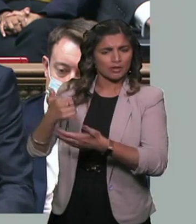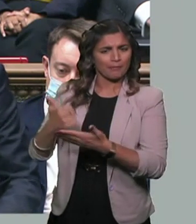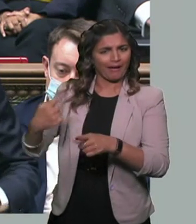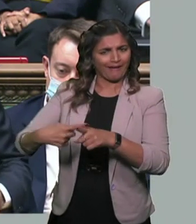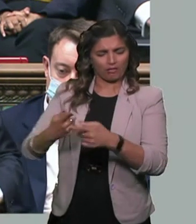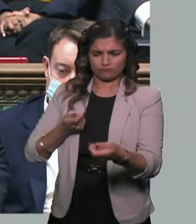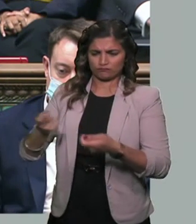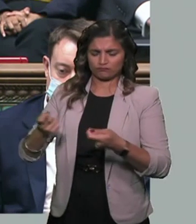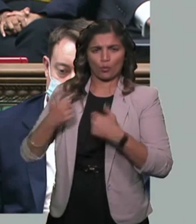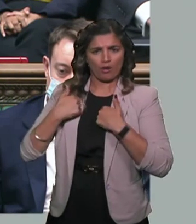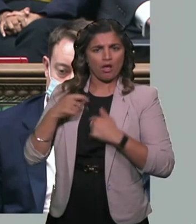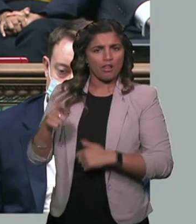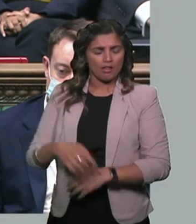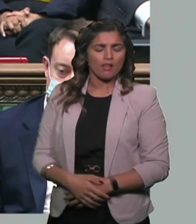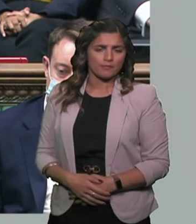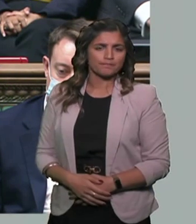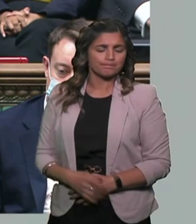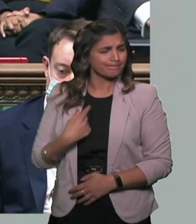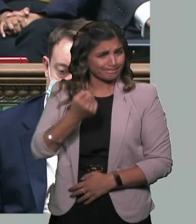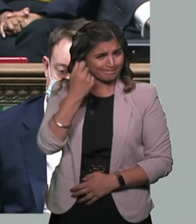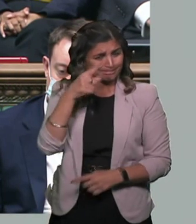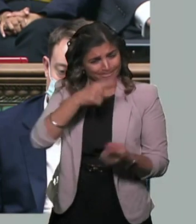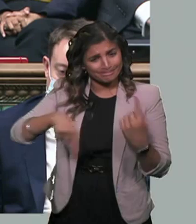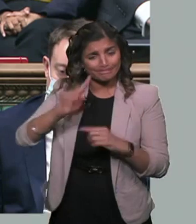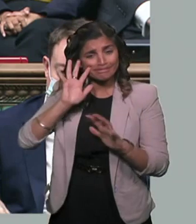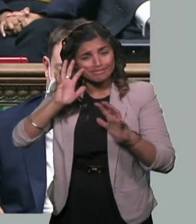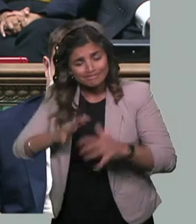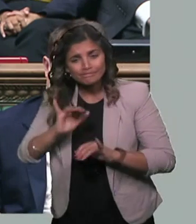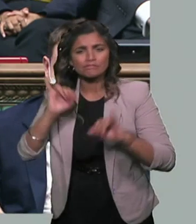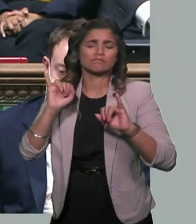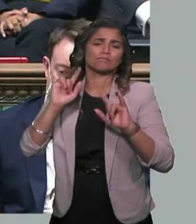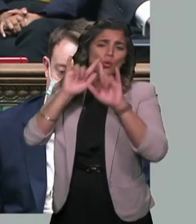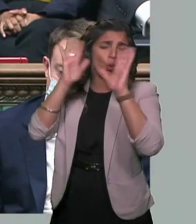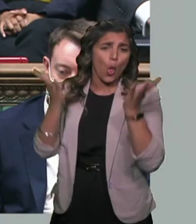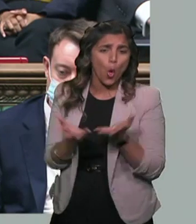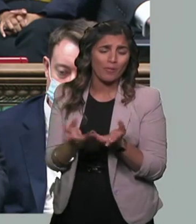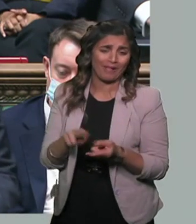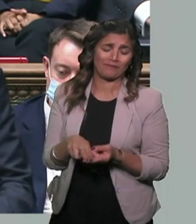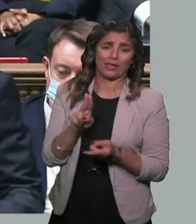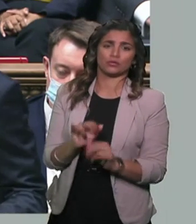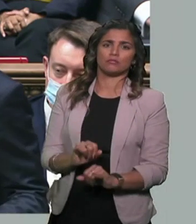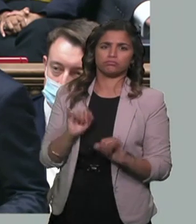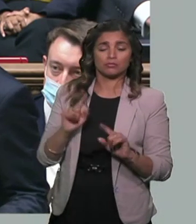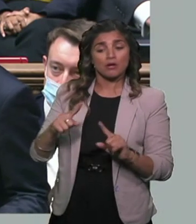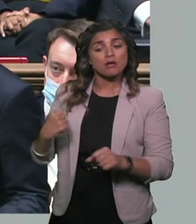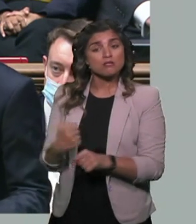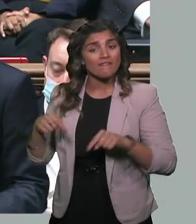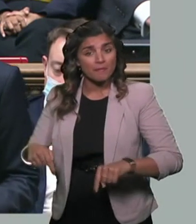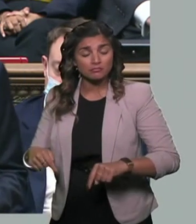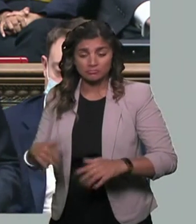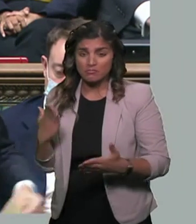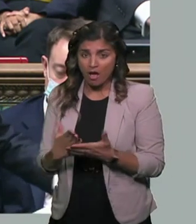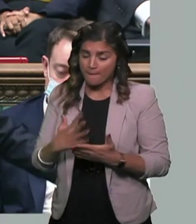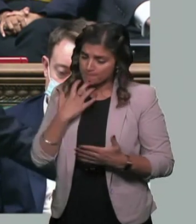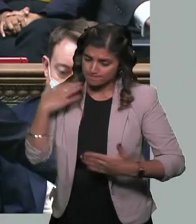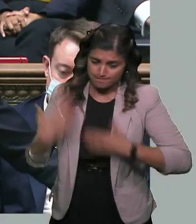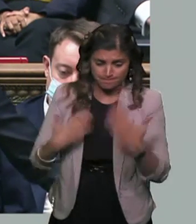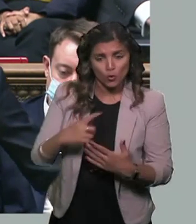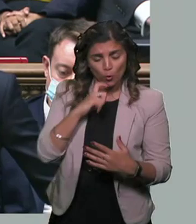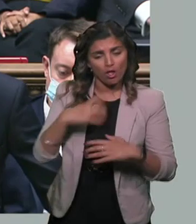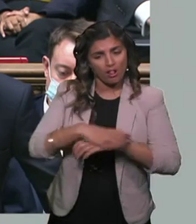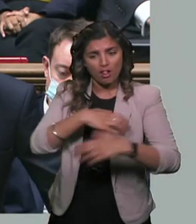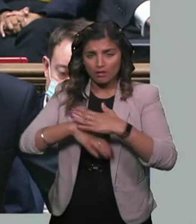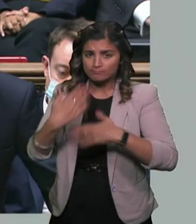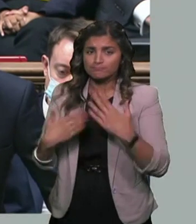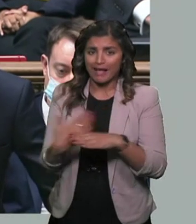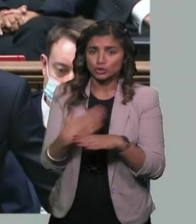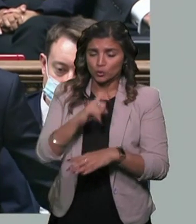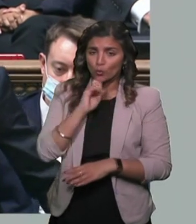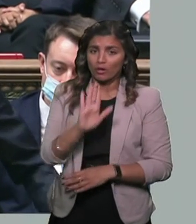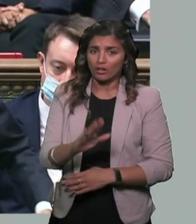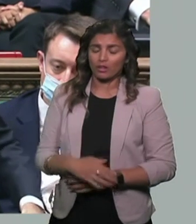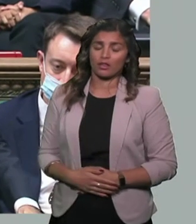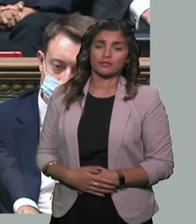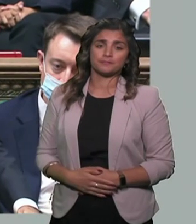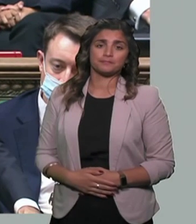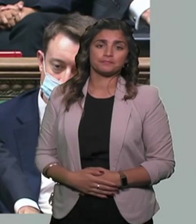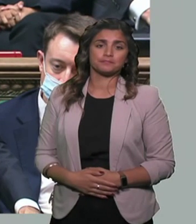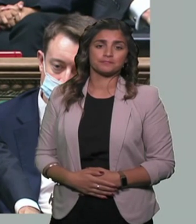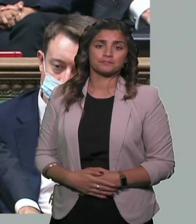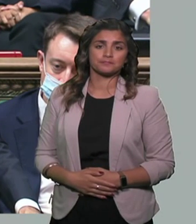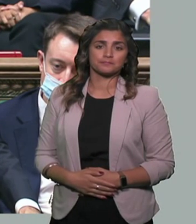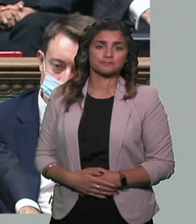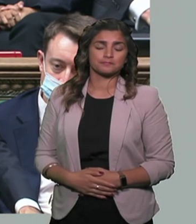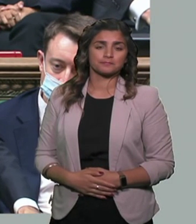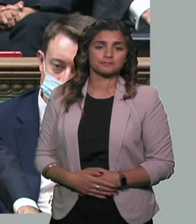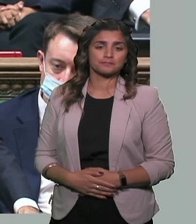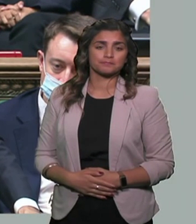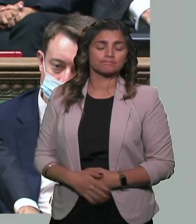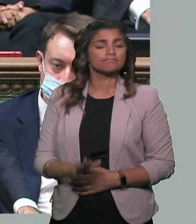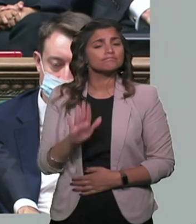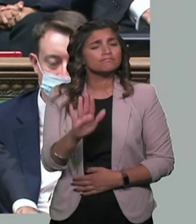I understand that people are concerned about global inflation, but they have a Government here at home ready and willing to act.